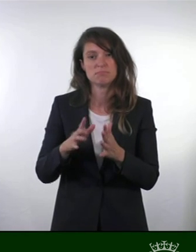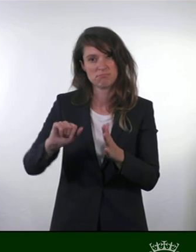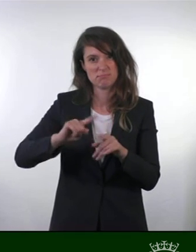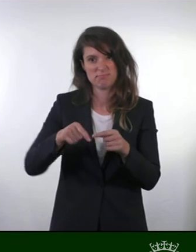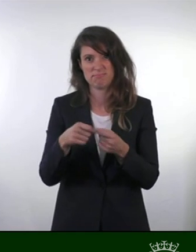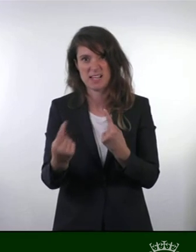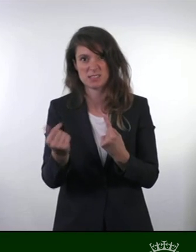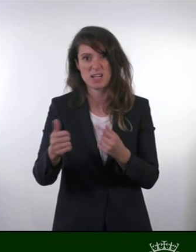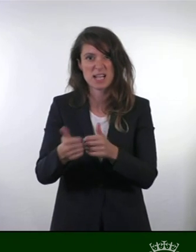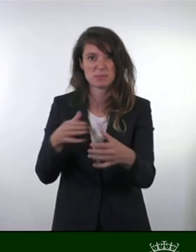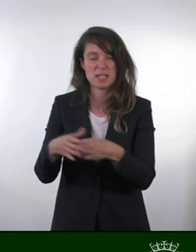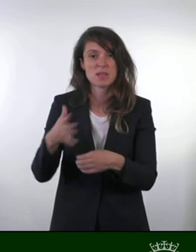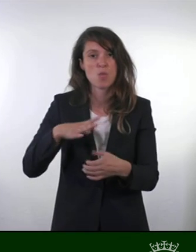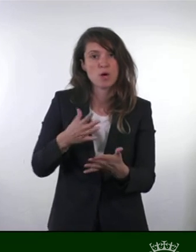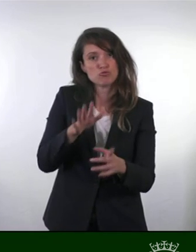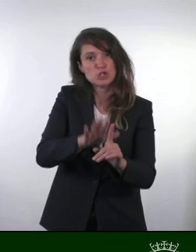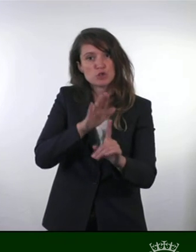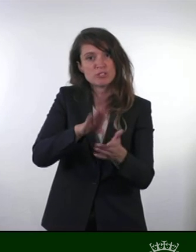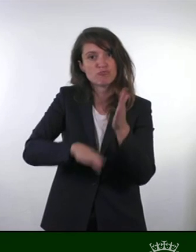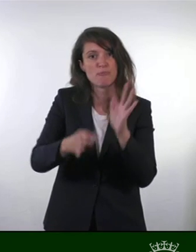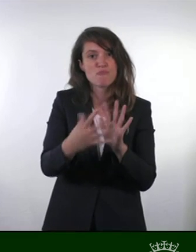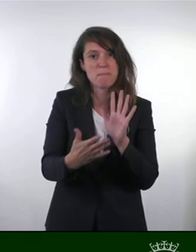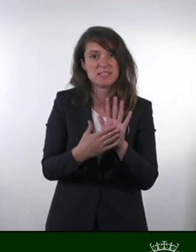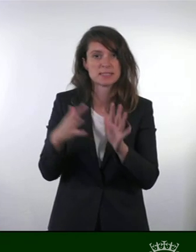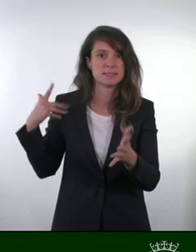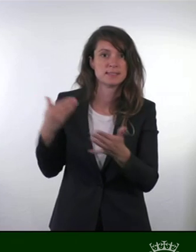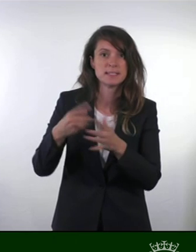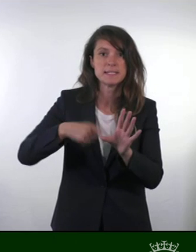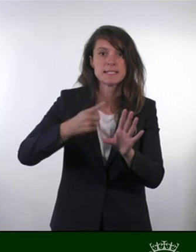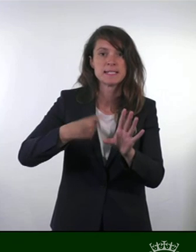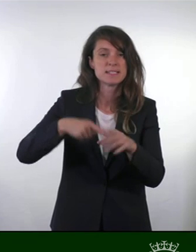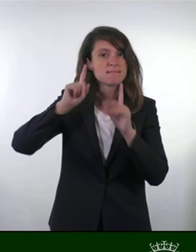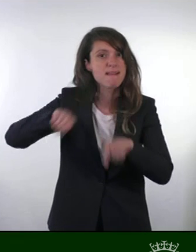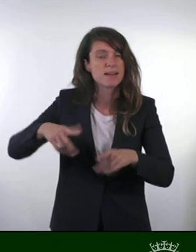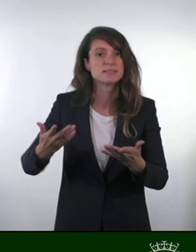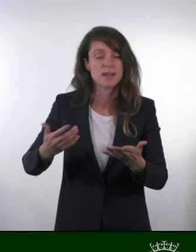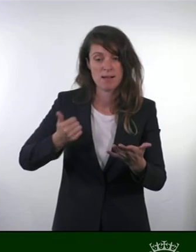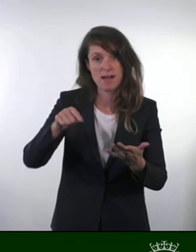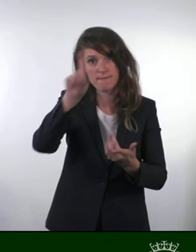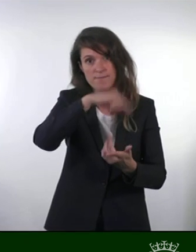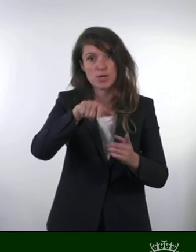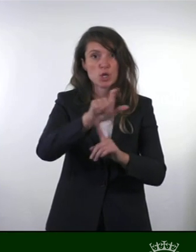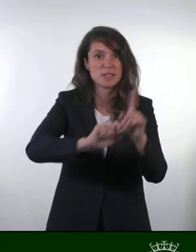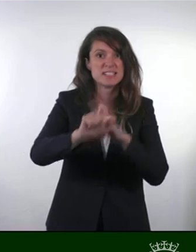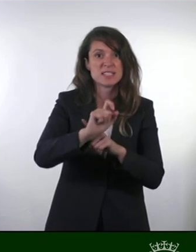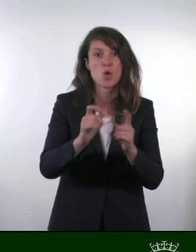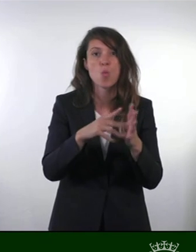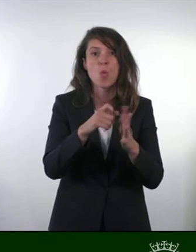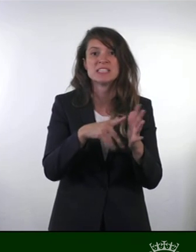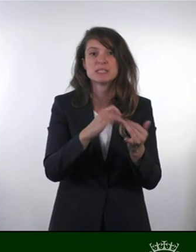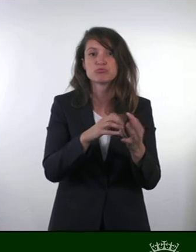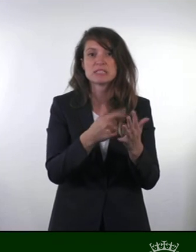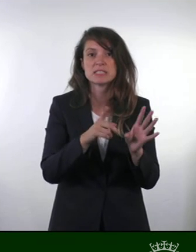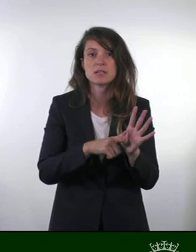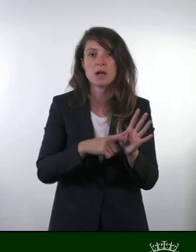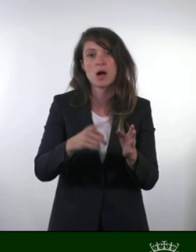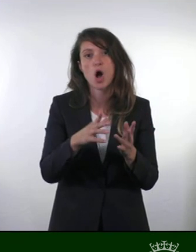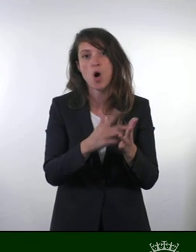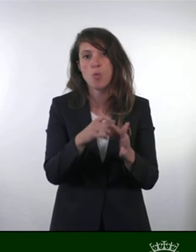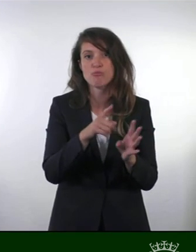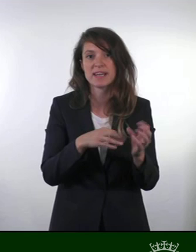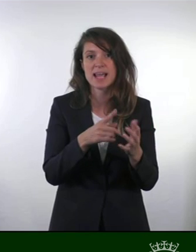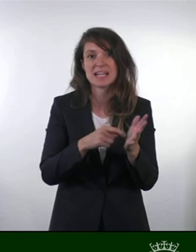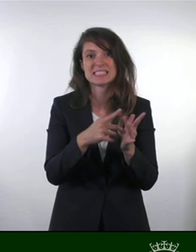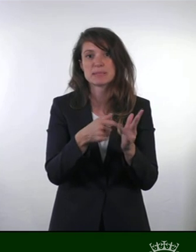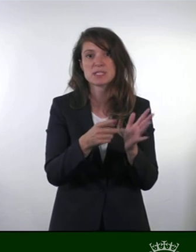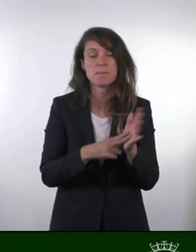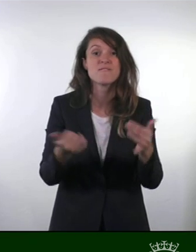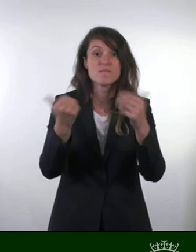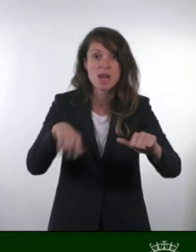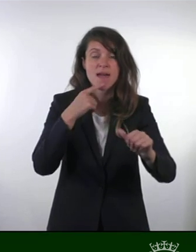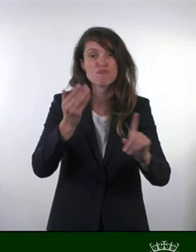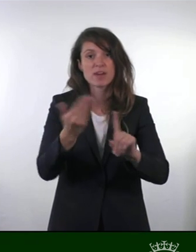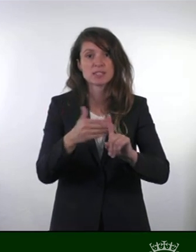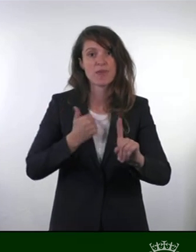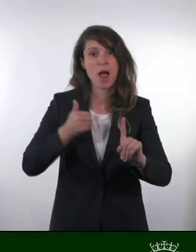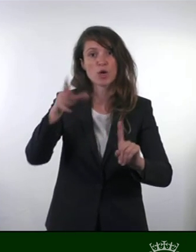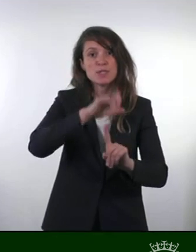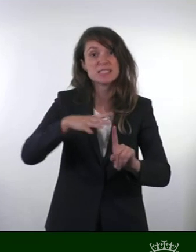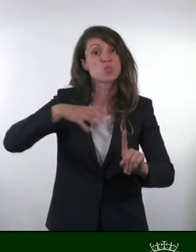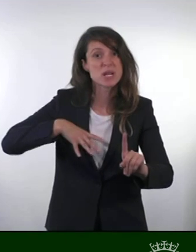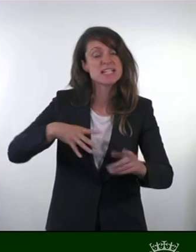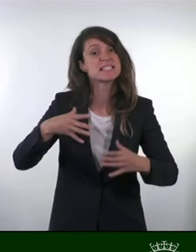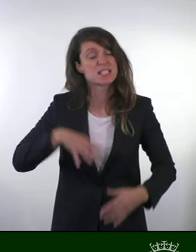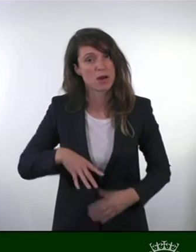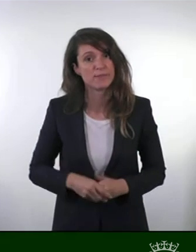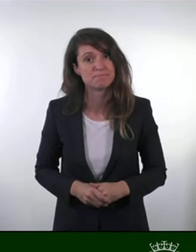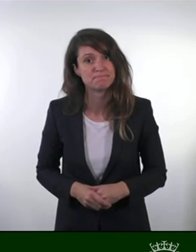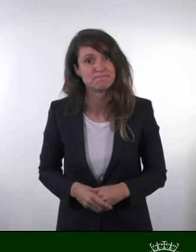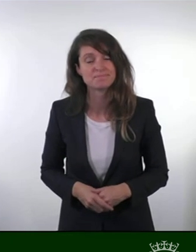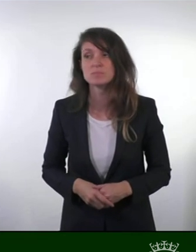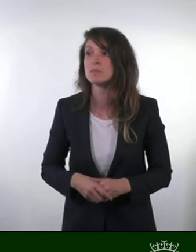They want reassurance from the Prime Minister that his announcement yesterday means that, after years of neglect and being overlooked, our communities in Wednesbury, Oldbury and Tipton will finally get the recognition that we deserve.